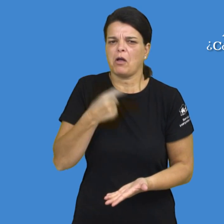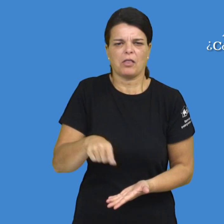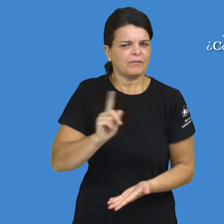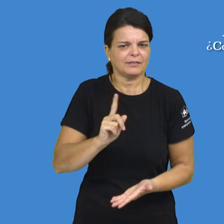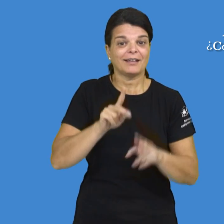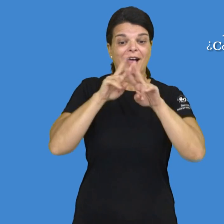no